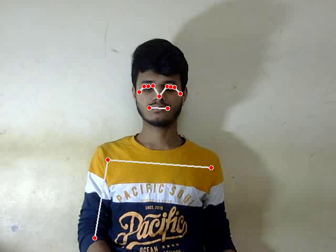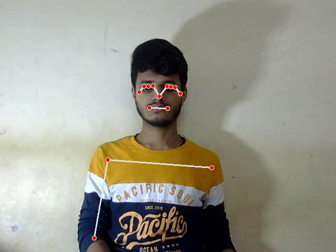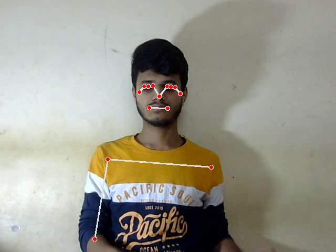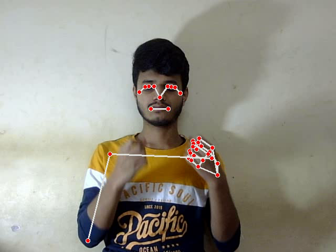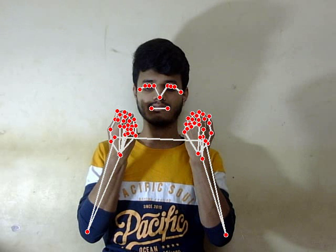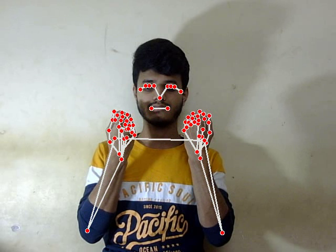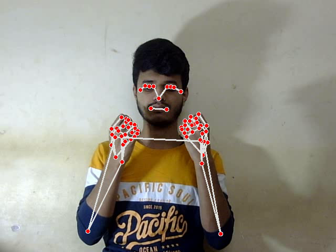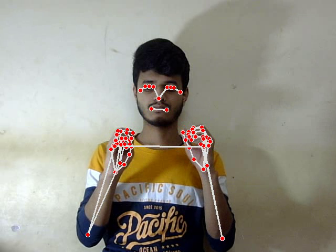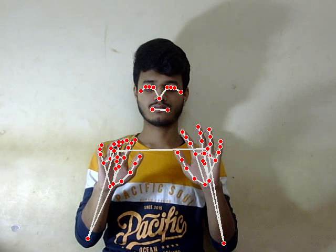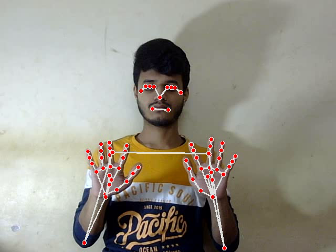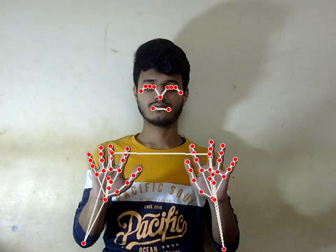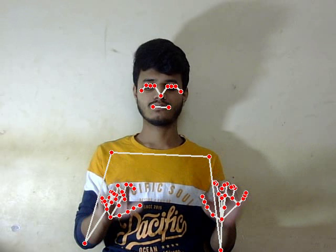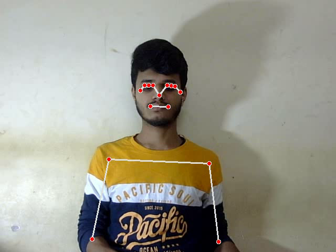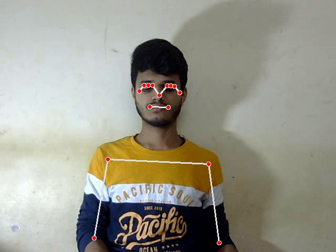finish